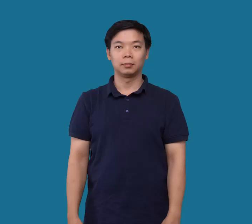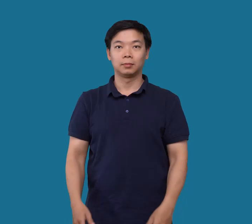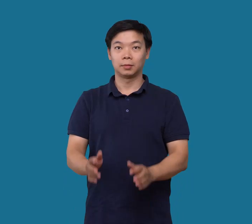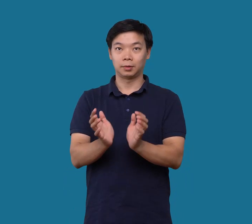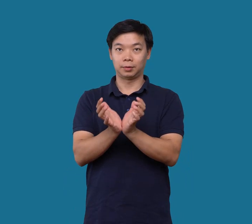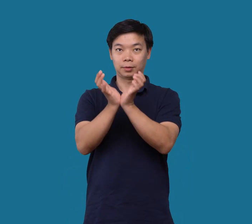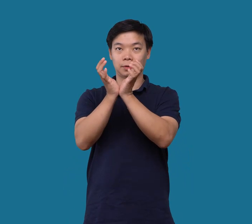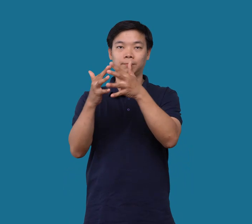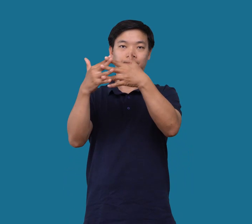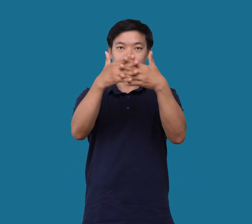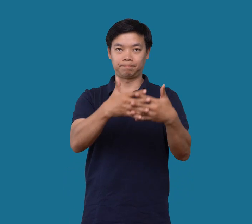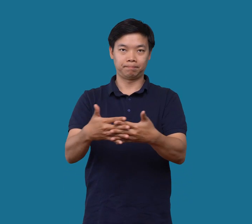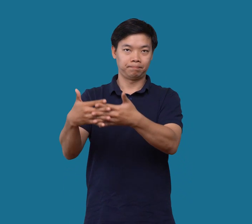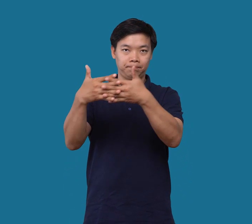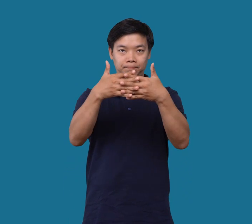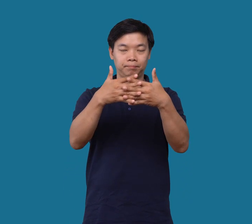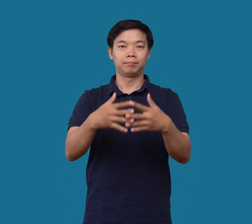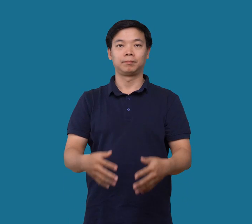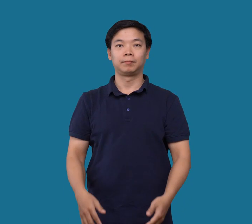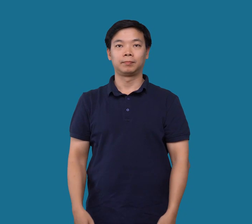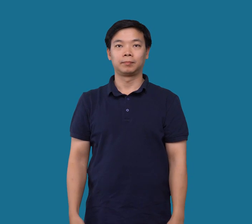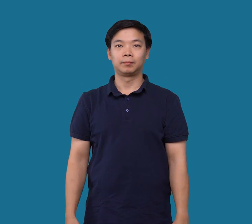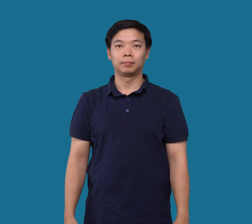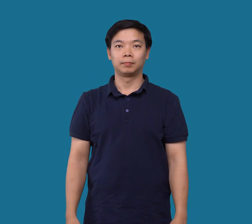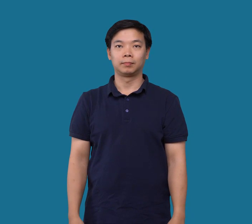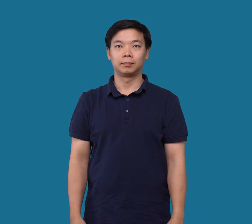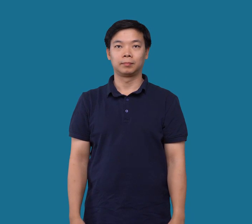lễ Nô-en